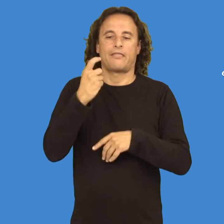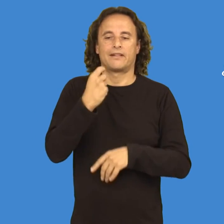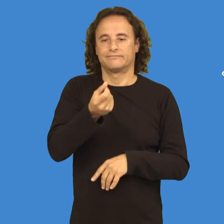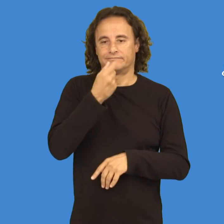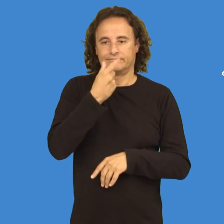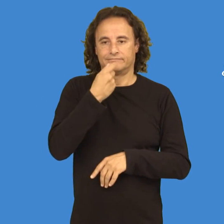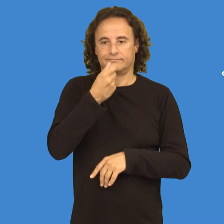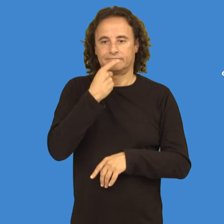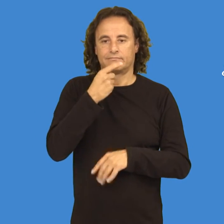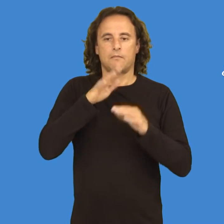droga